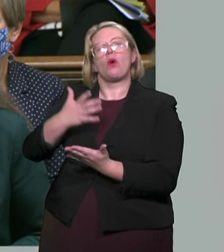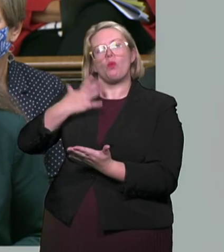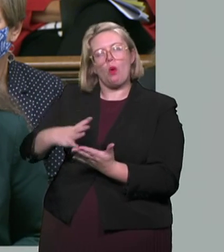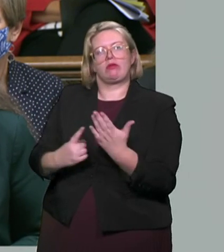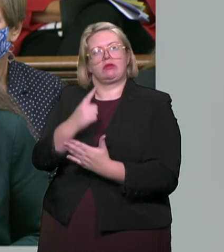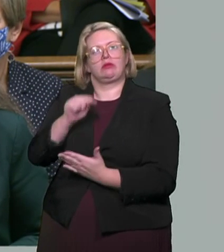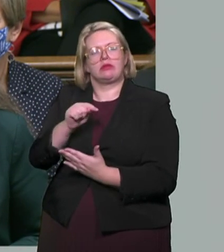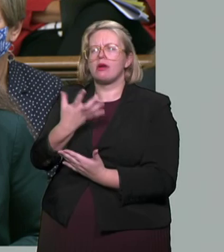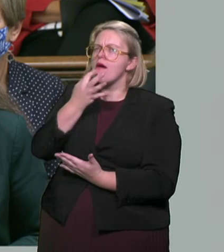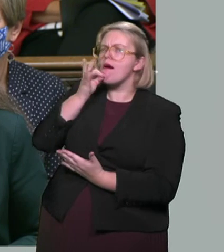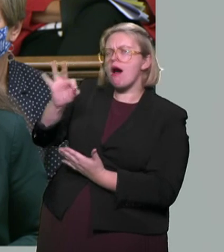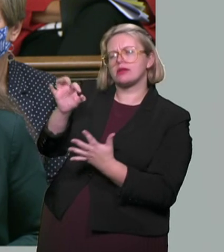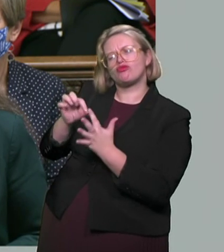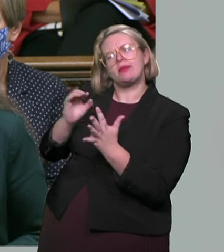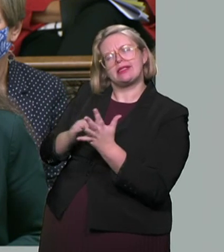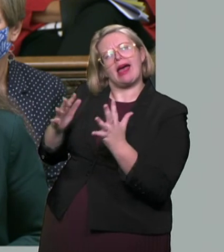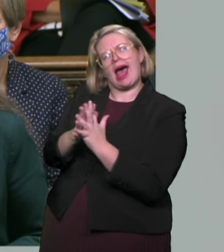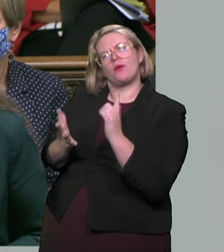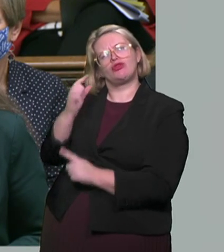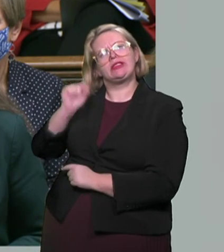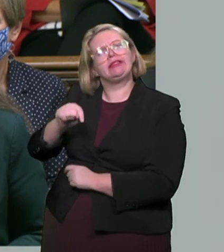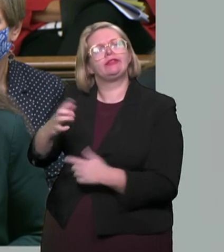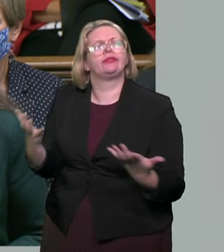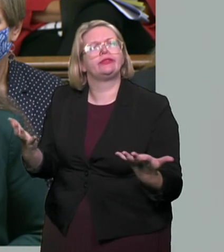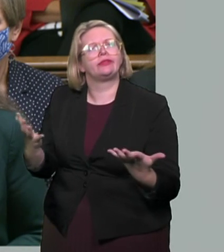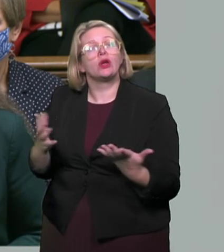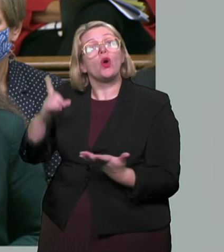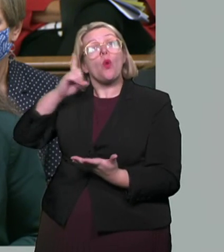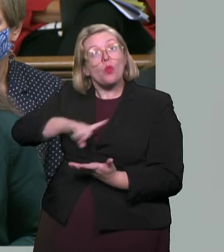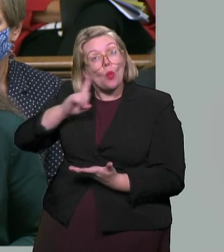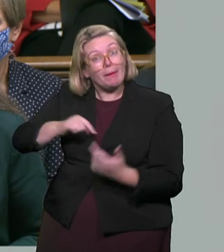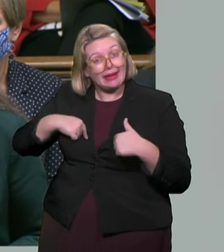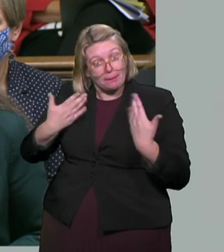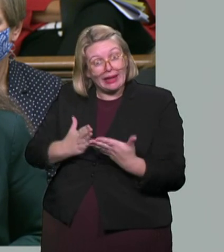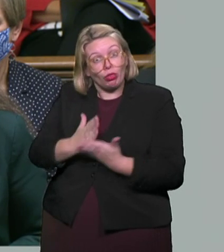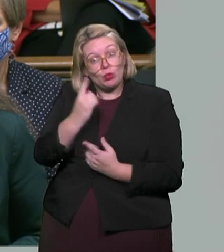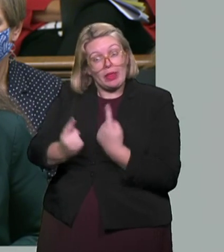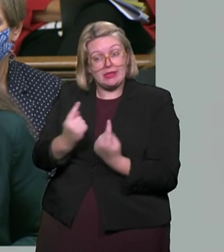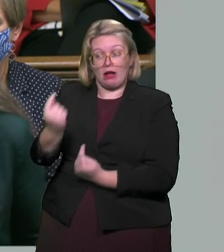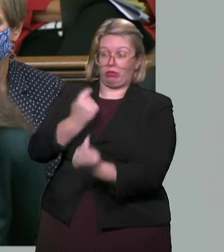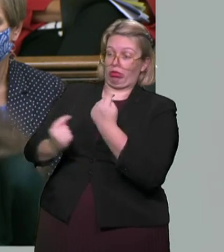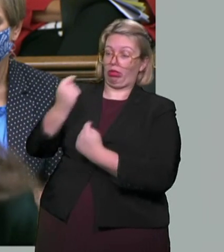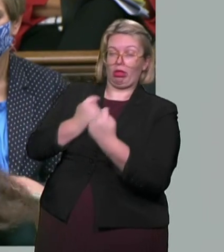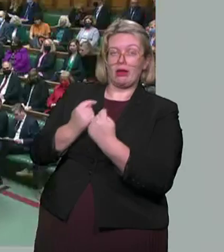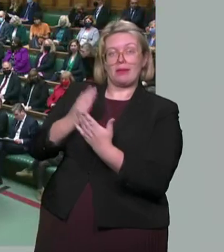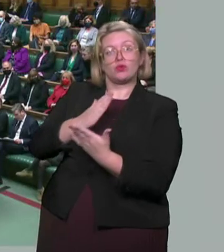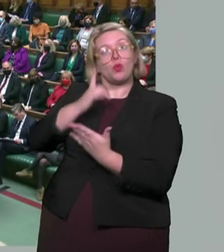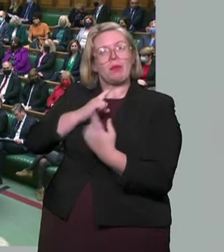What steps will the Prime Minister take to ensure that women with lived experience can lead on this work, and by when?